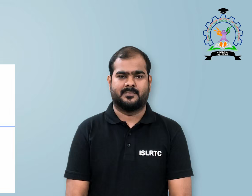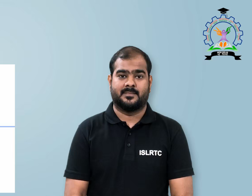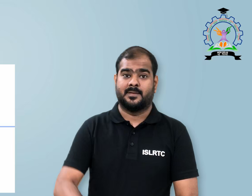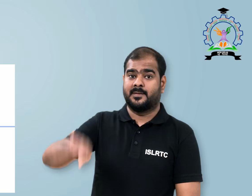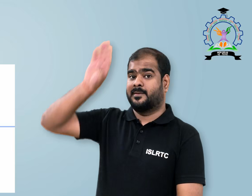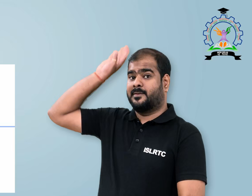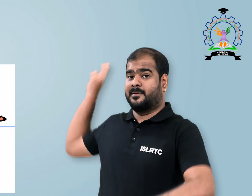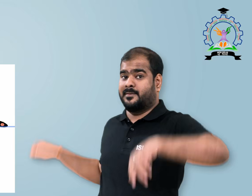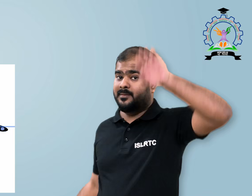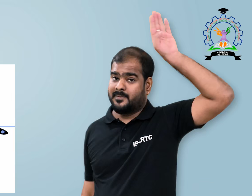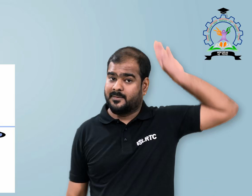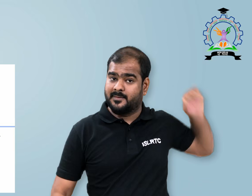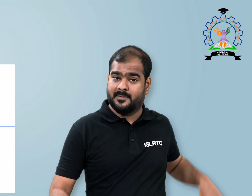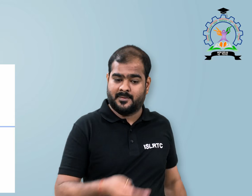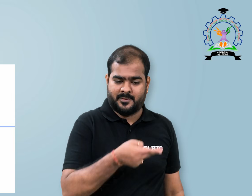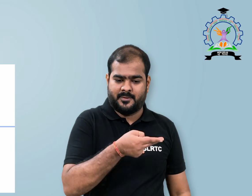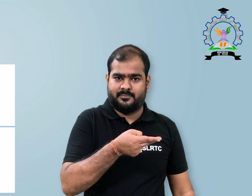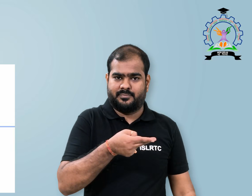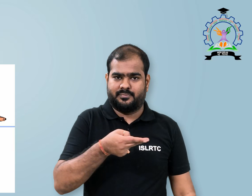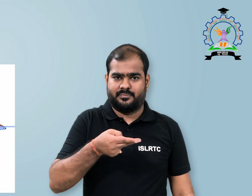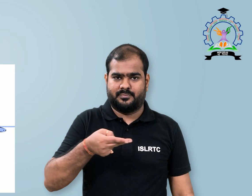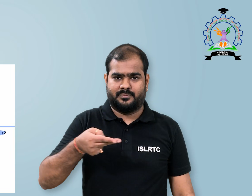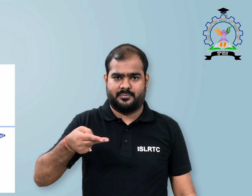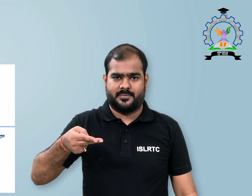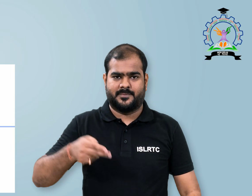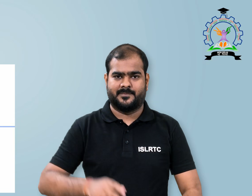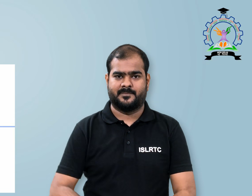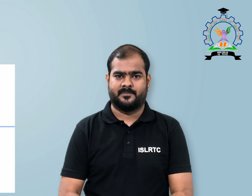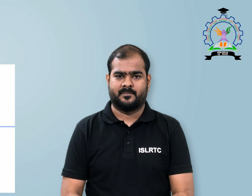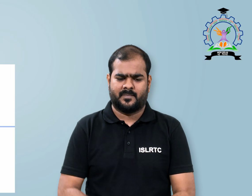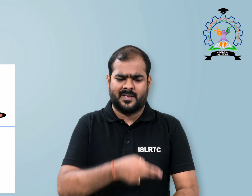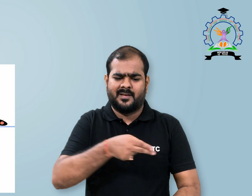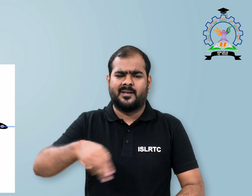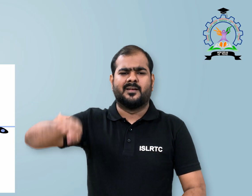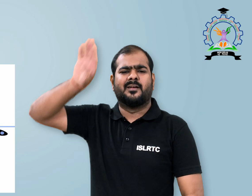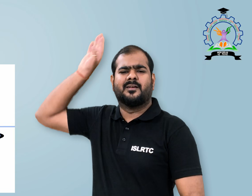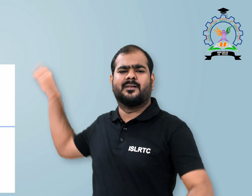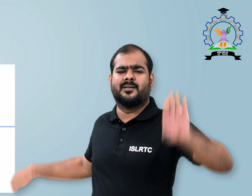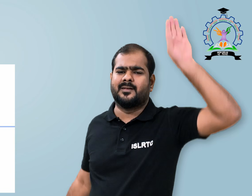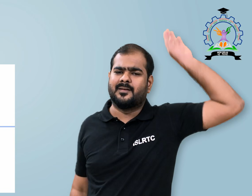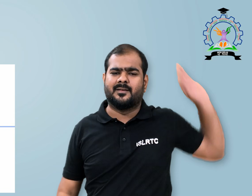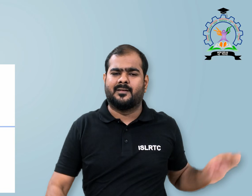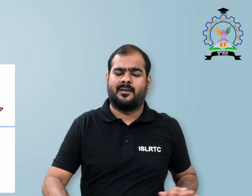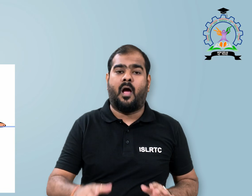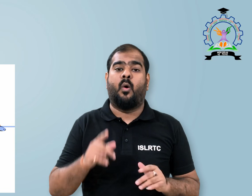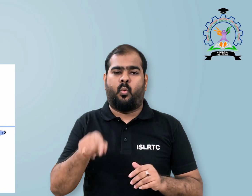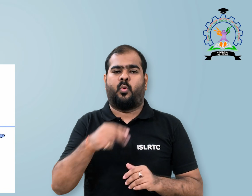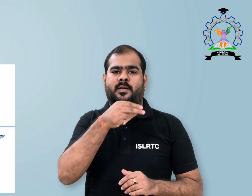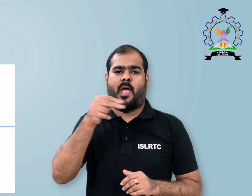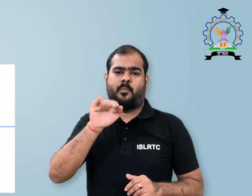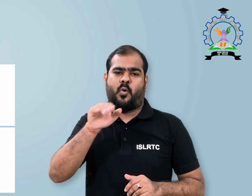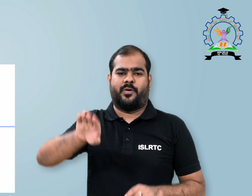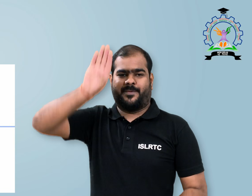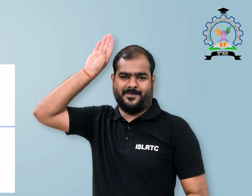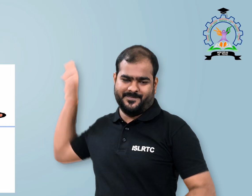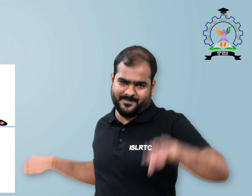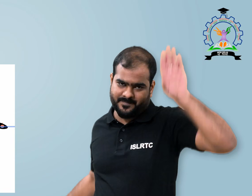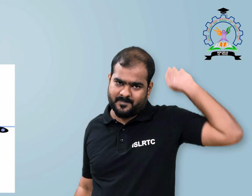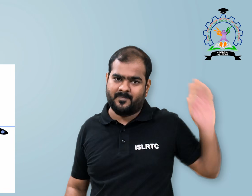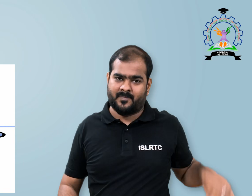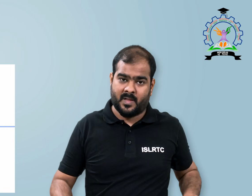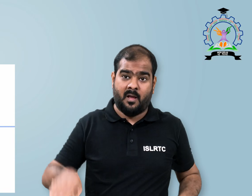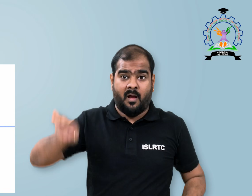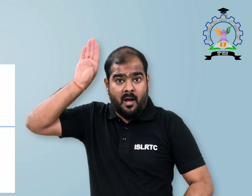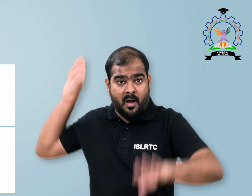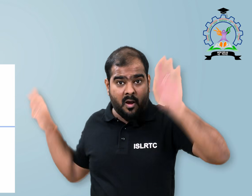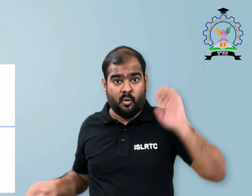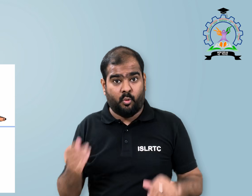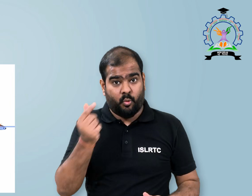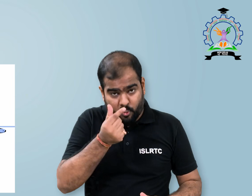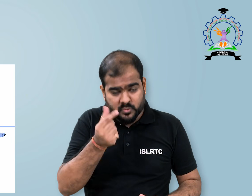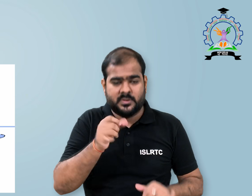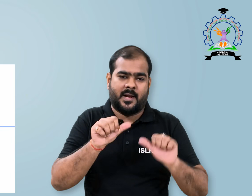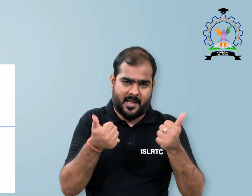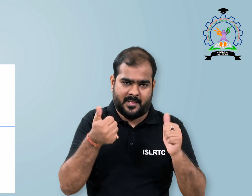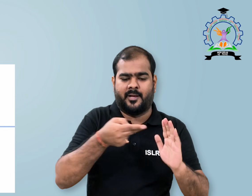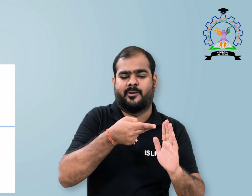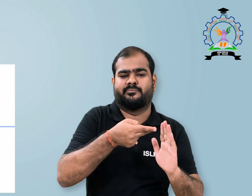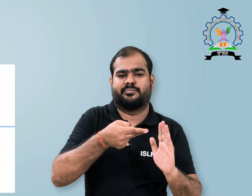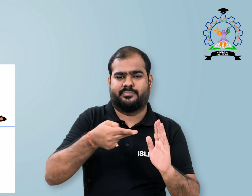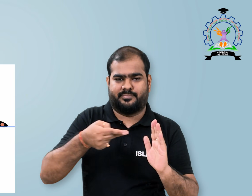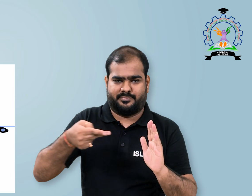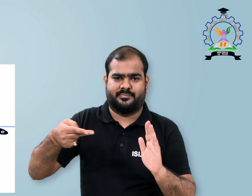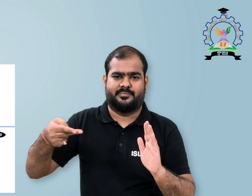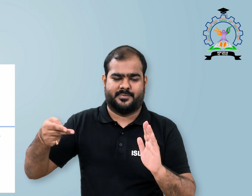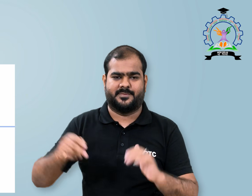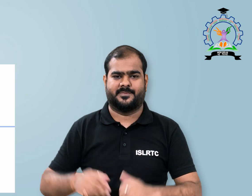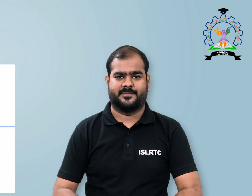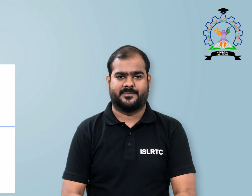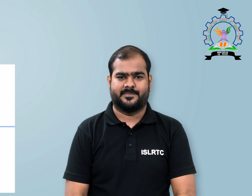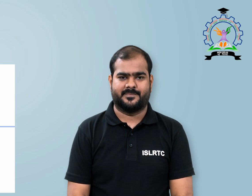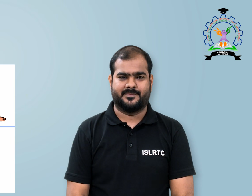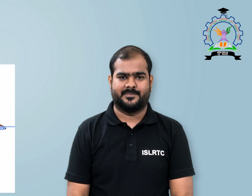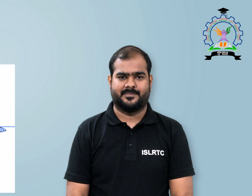Backstroke Backstroke: A swimming stroke performed on the back, using alternating arm movements and a flutter kick.